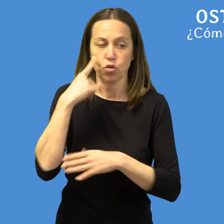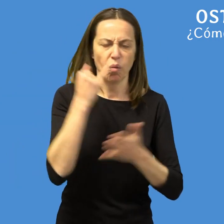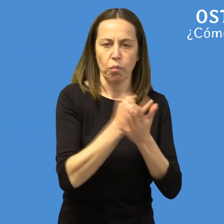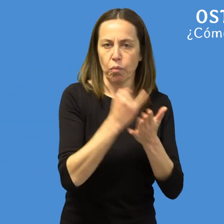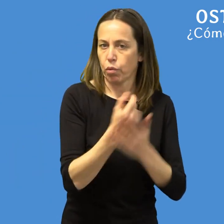probar